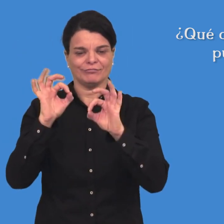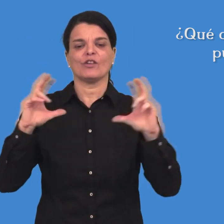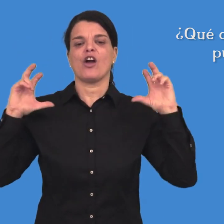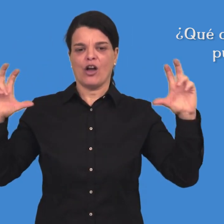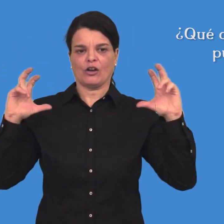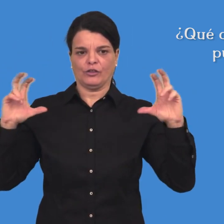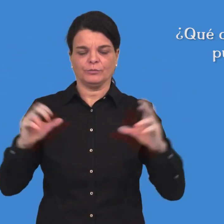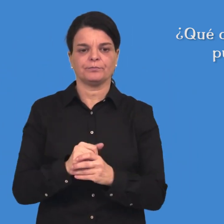gordo